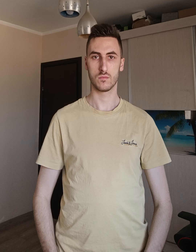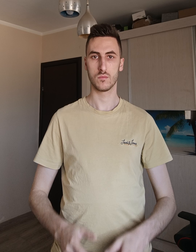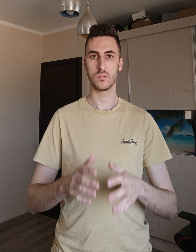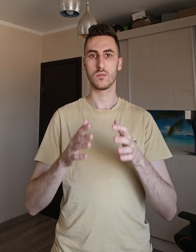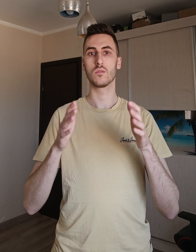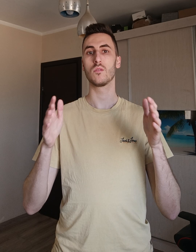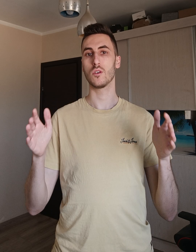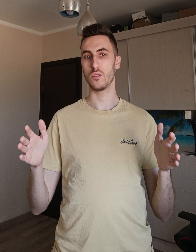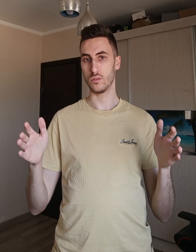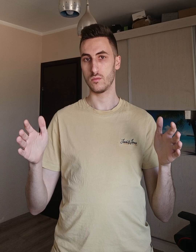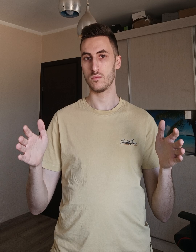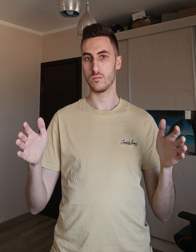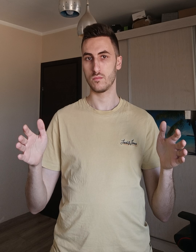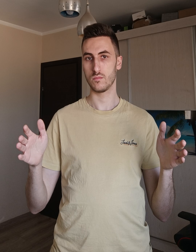גדול